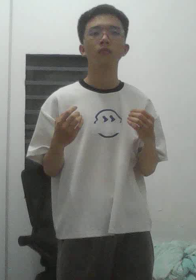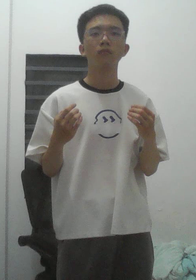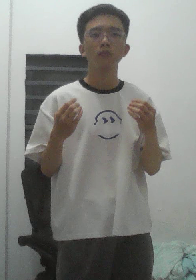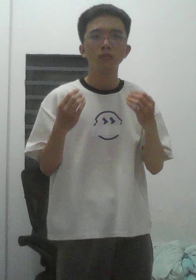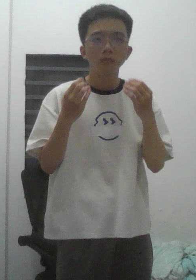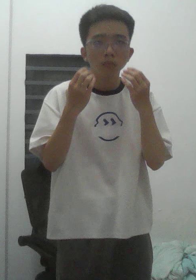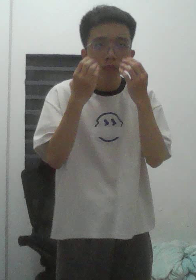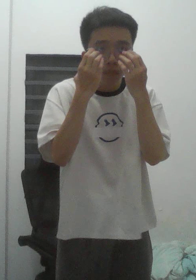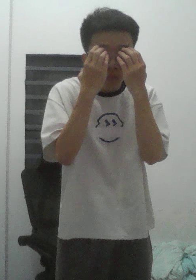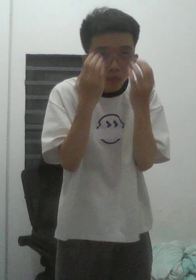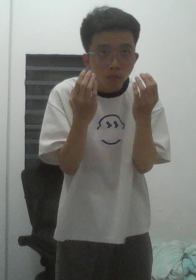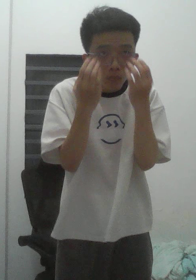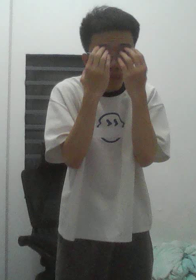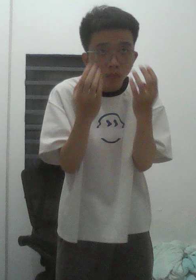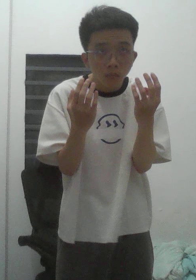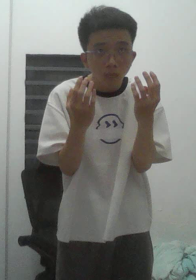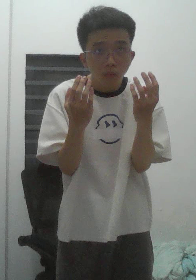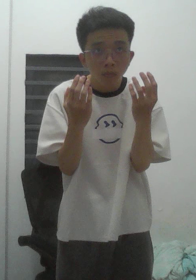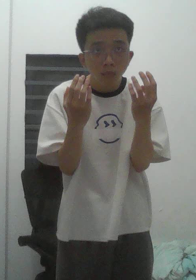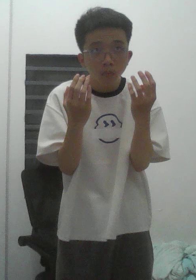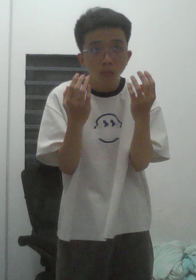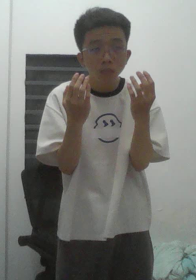ngac nhien